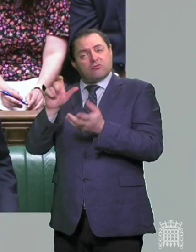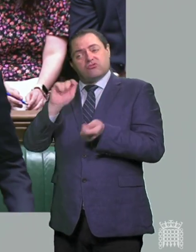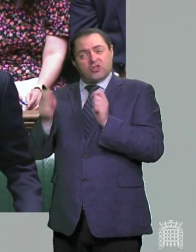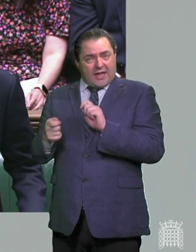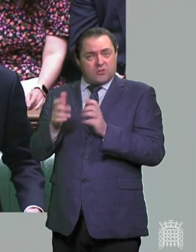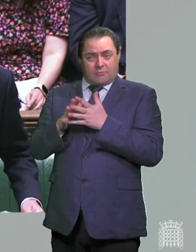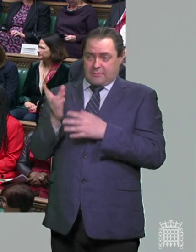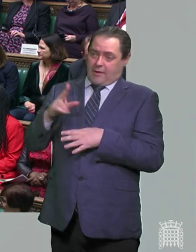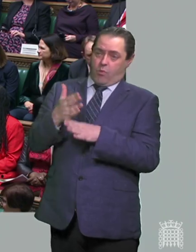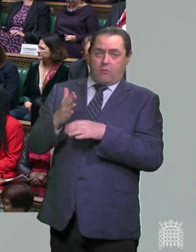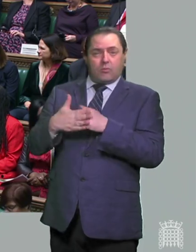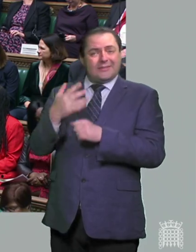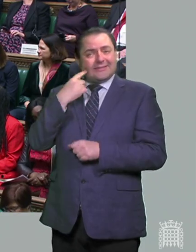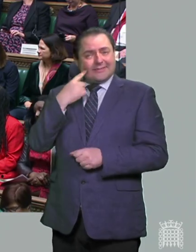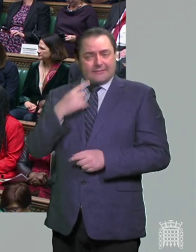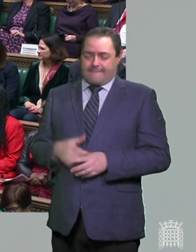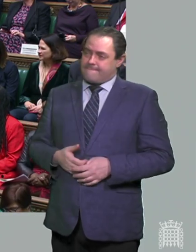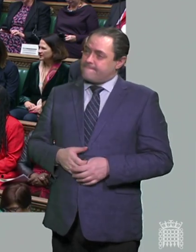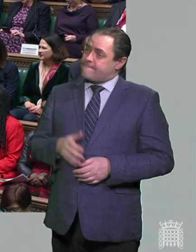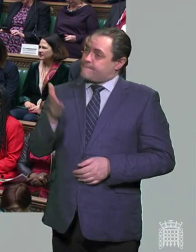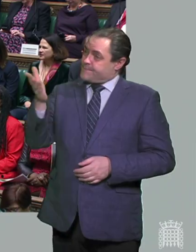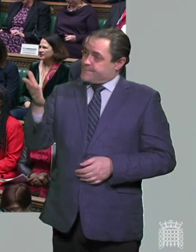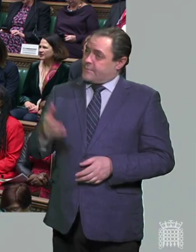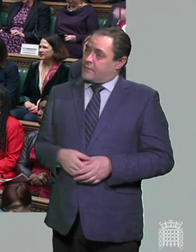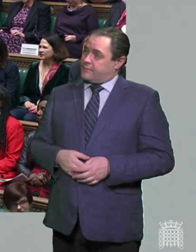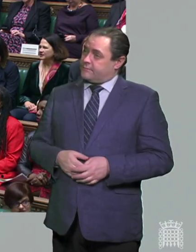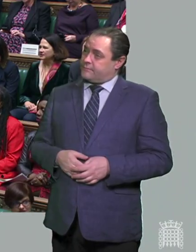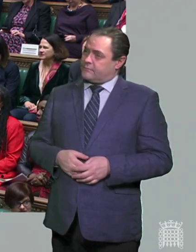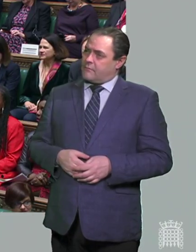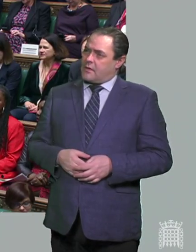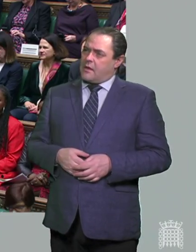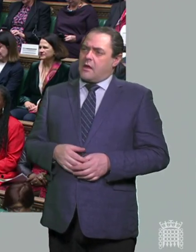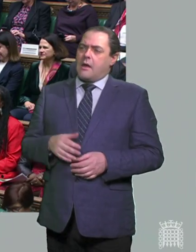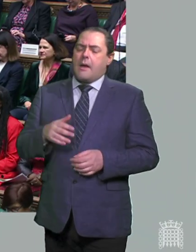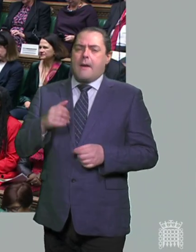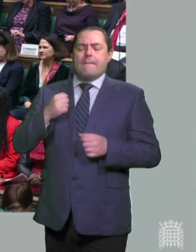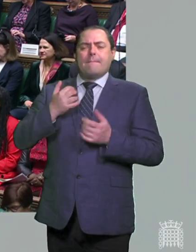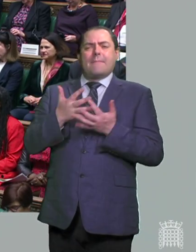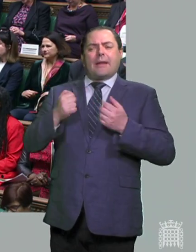It is a pleasure to see you back in the Chair, Madam Deputy Speaker, and I offer congratulations to Humza Yousaf on becoming First Minister.